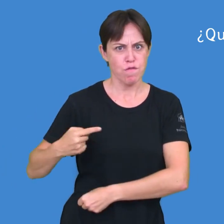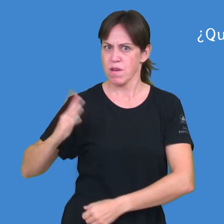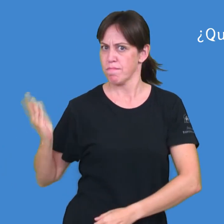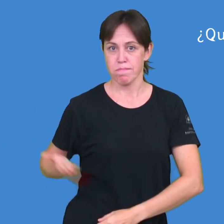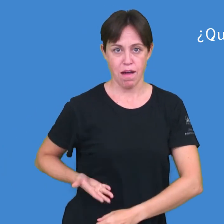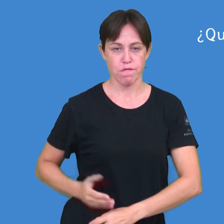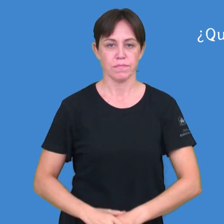afectar